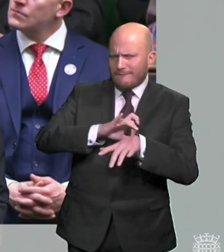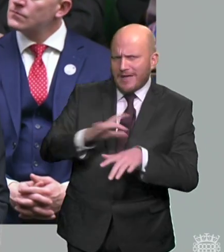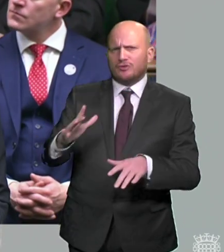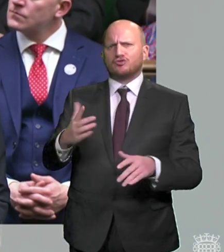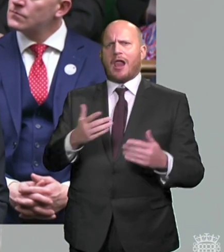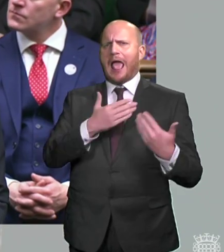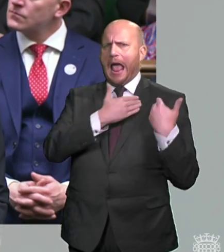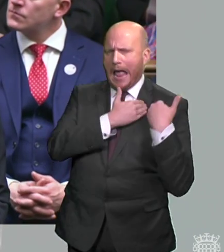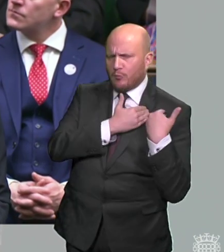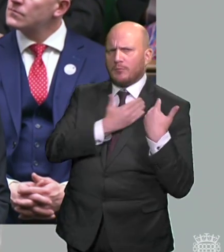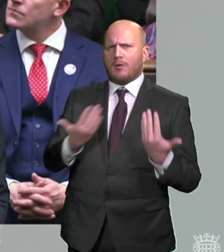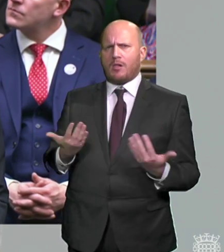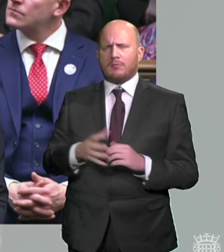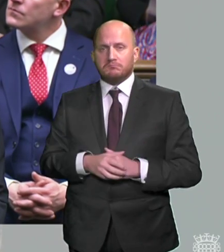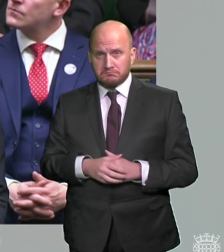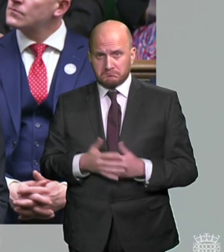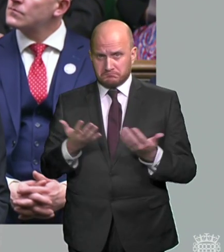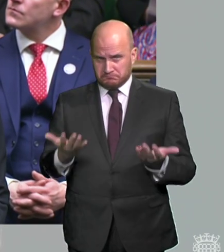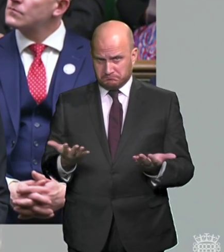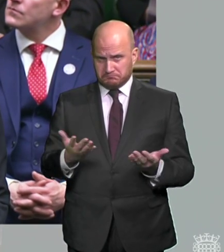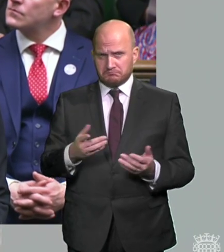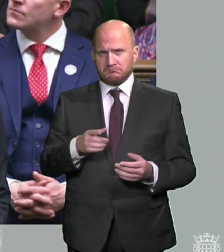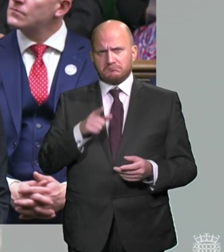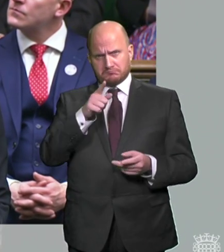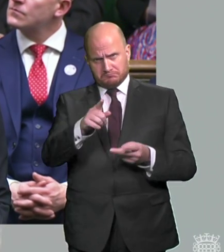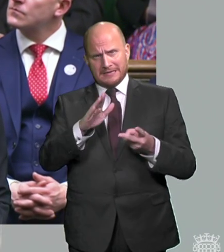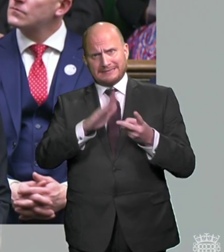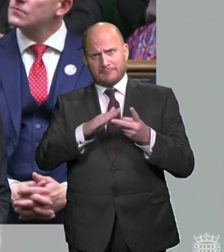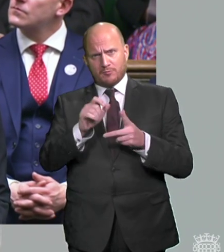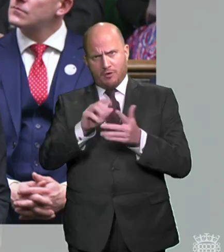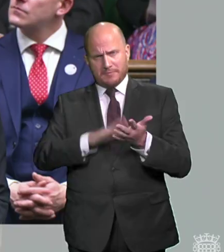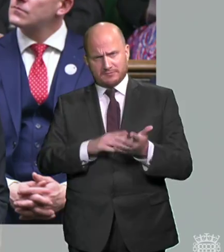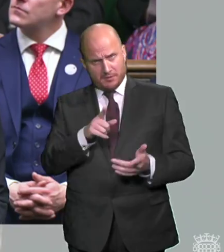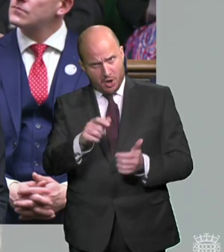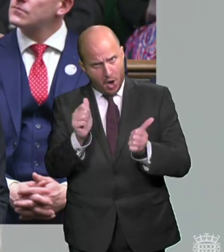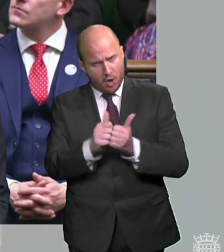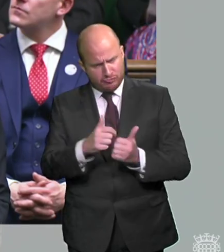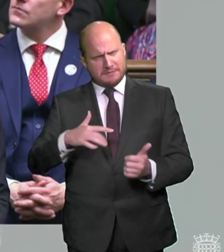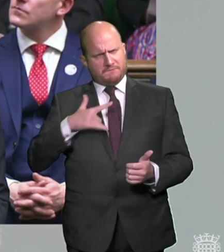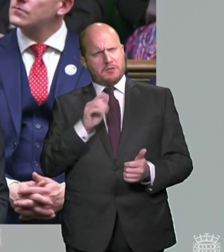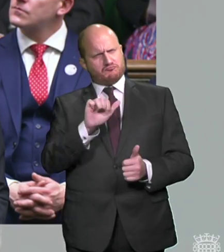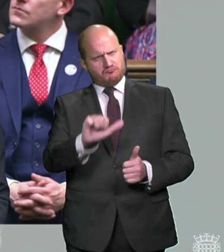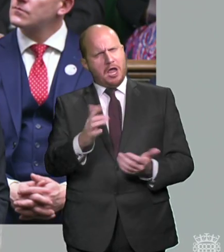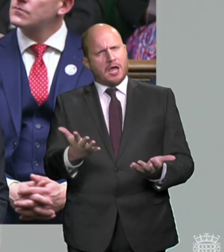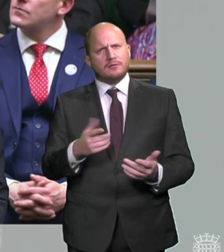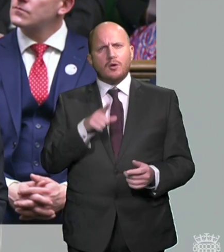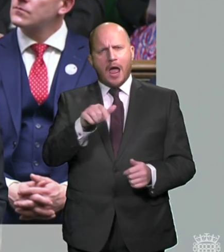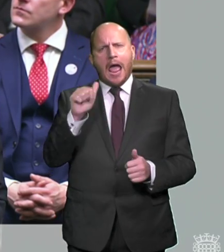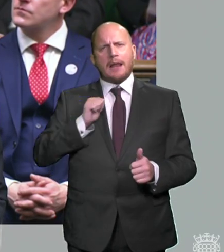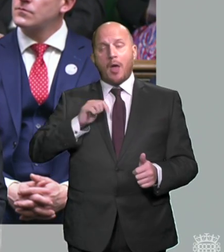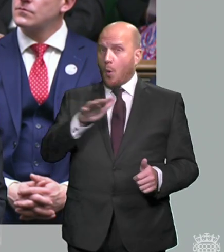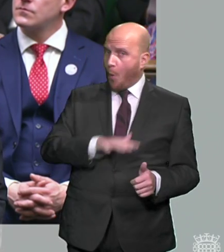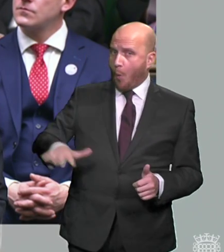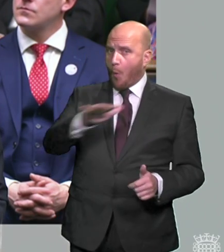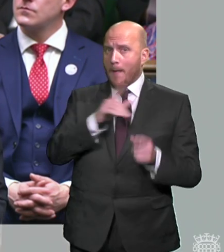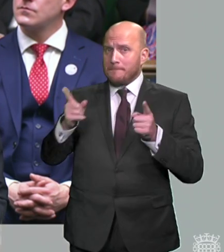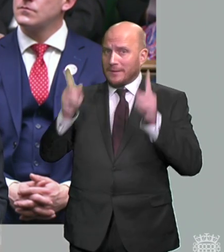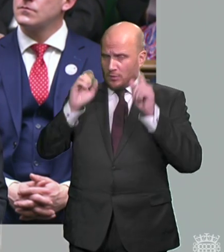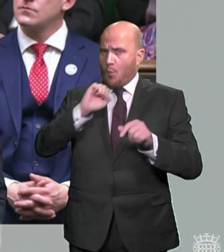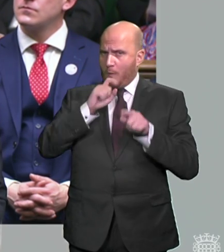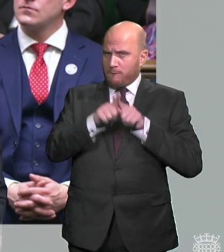I assume that the Deputy Prime Minister agrees with that promise and would expect all Ministers to follow such principles.